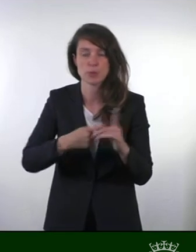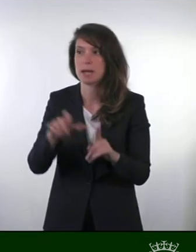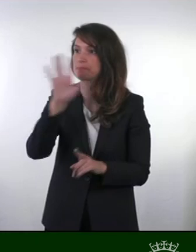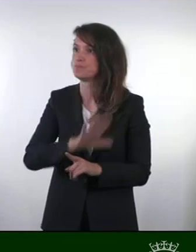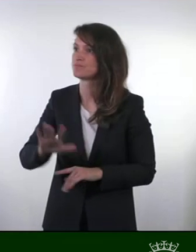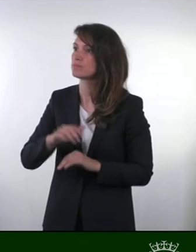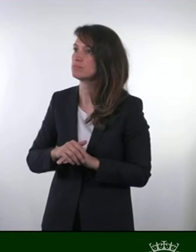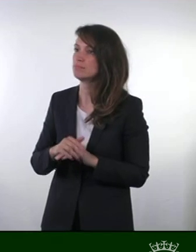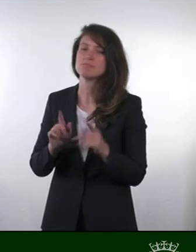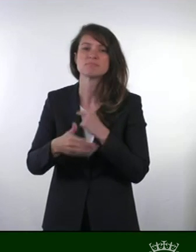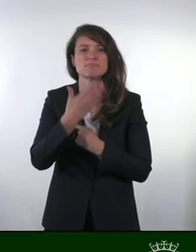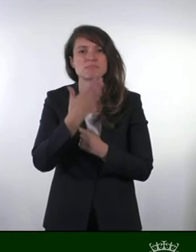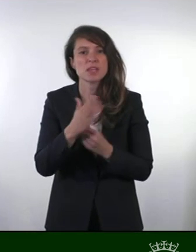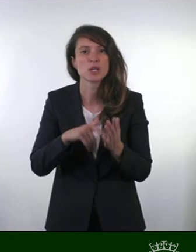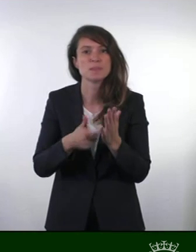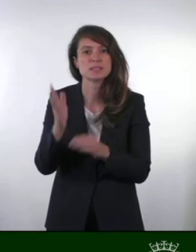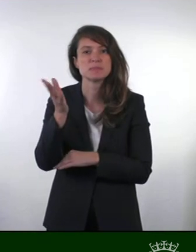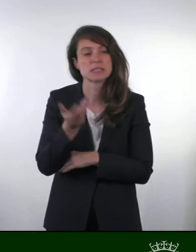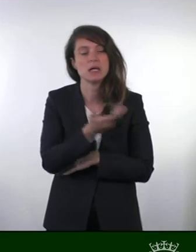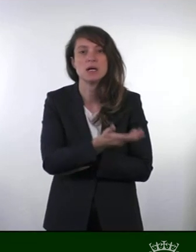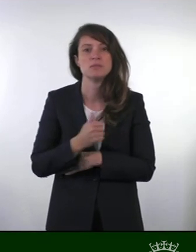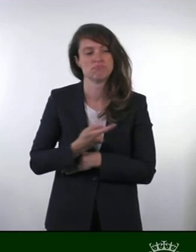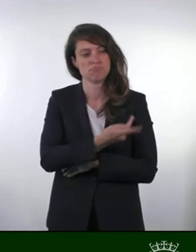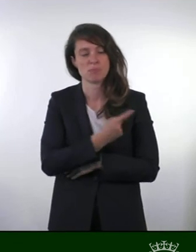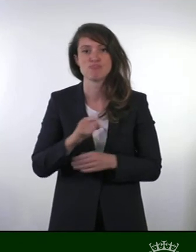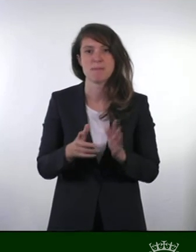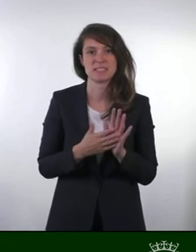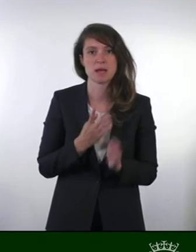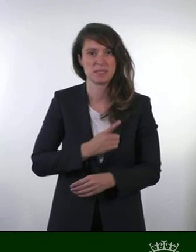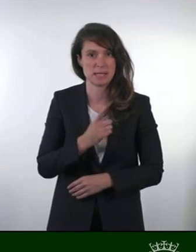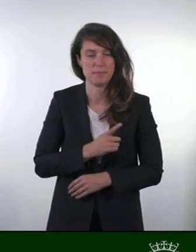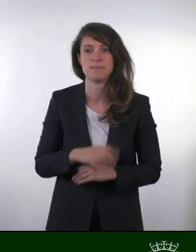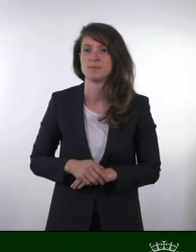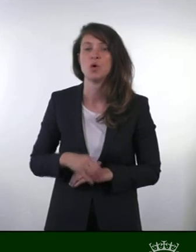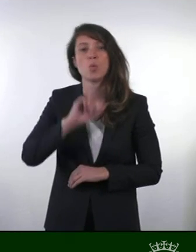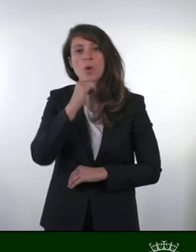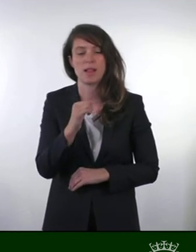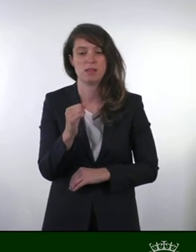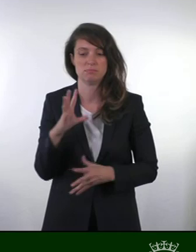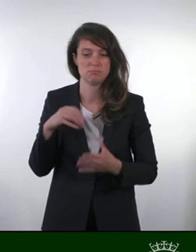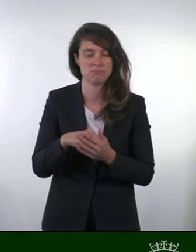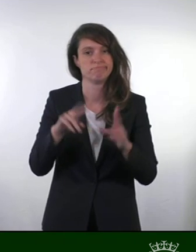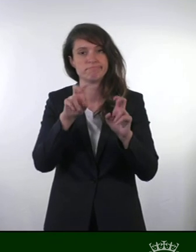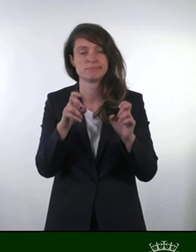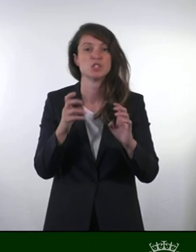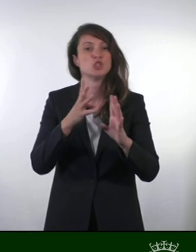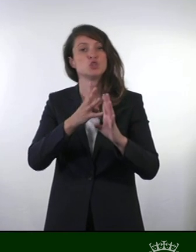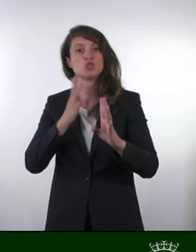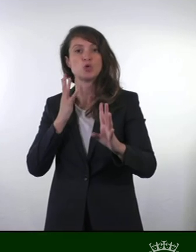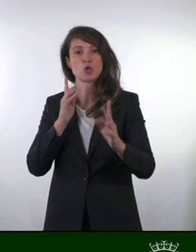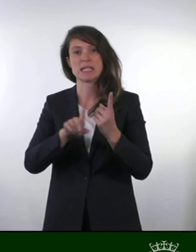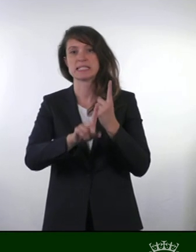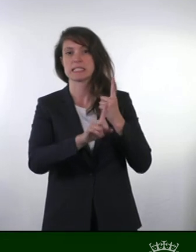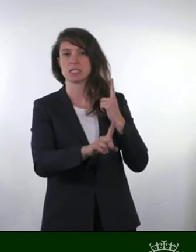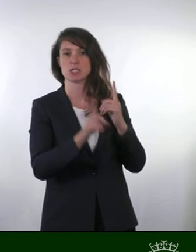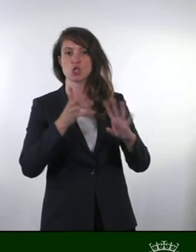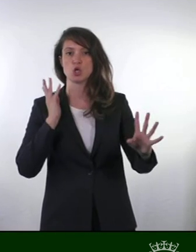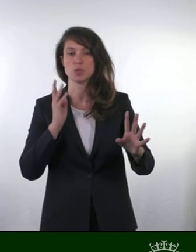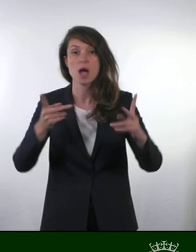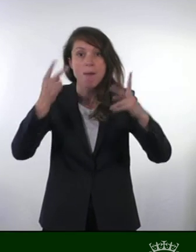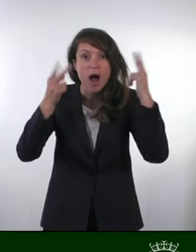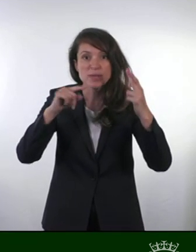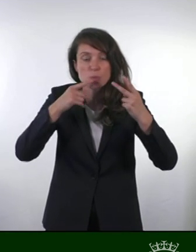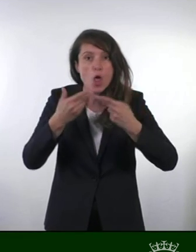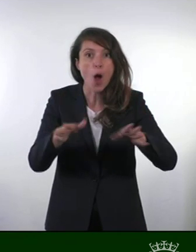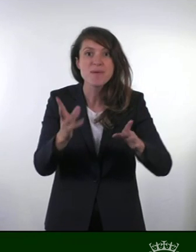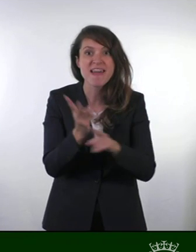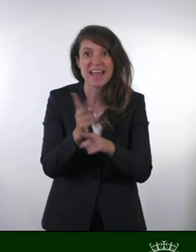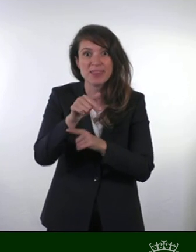Given the state of us, my right honourable Friend the Prime Minister and I will be among the first in the socially distant queues as barbers and hairdressers reopen this weekend.